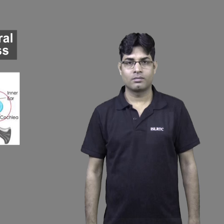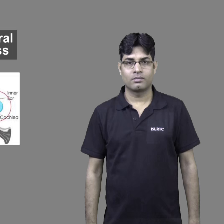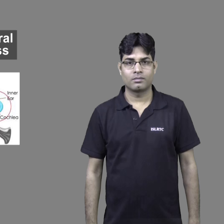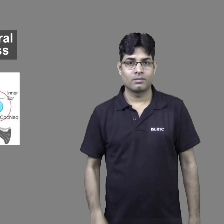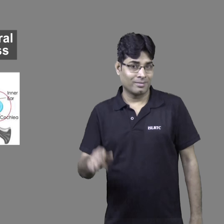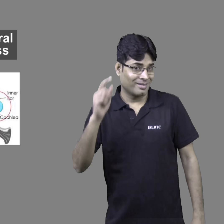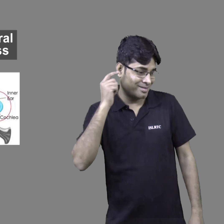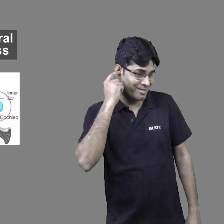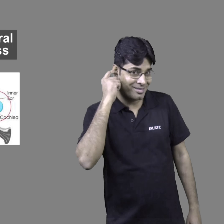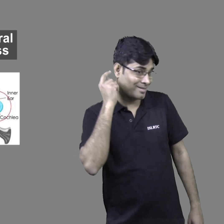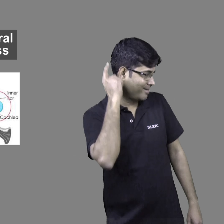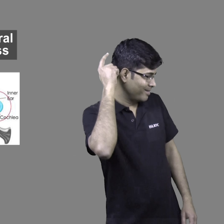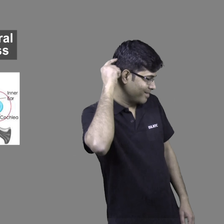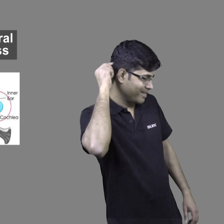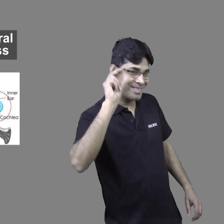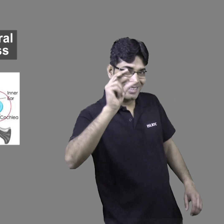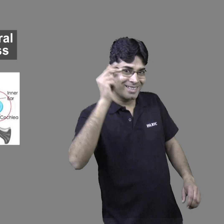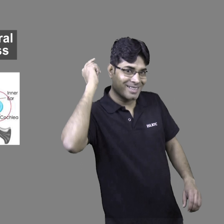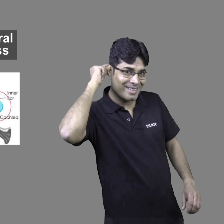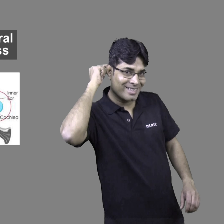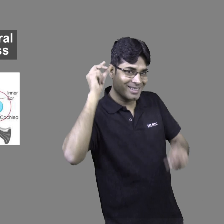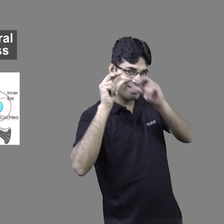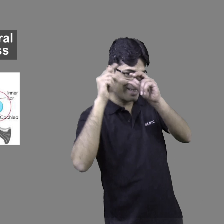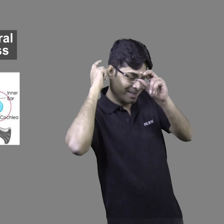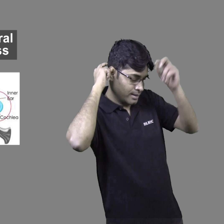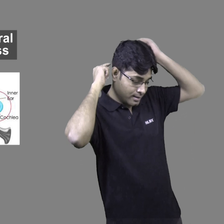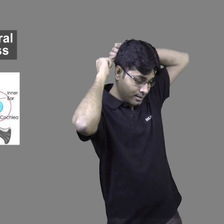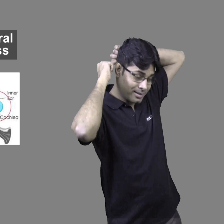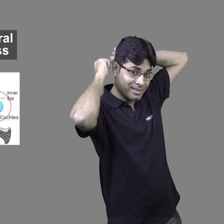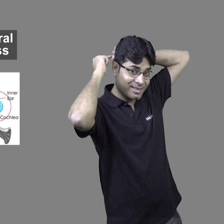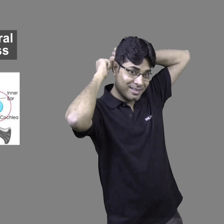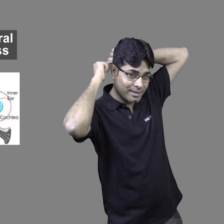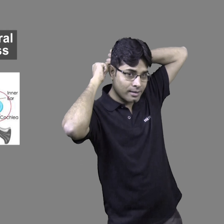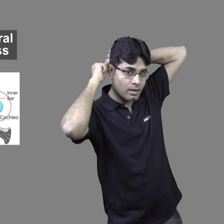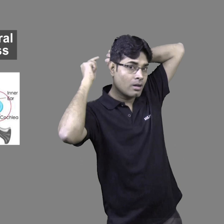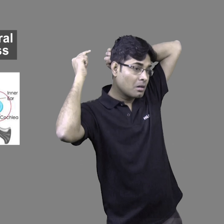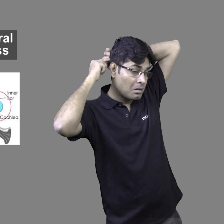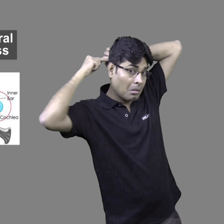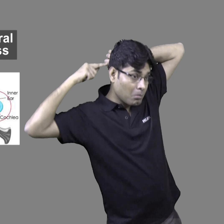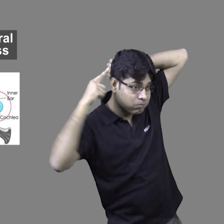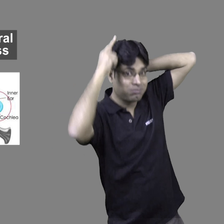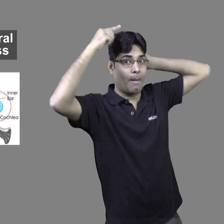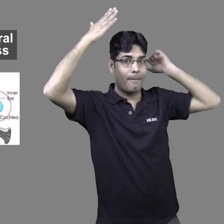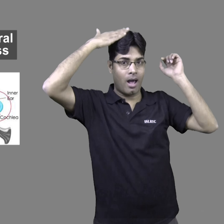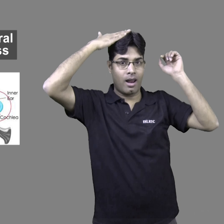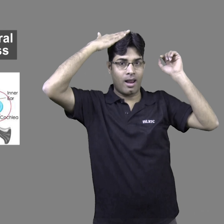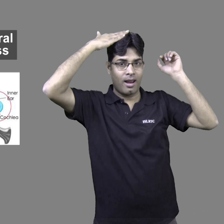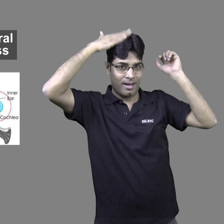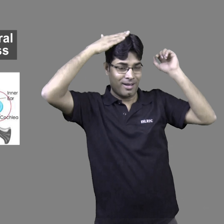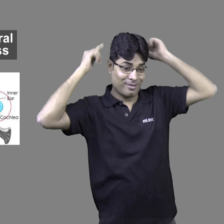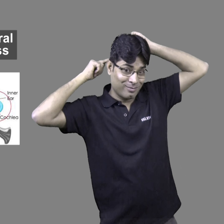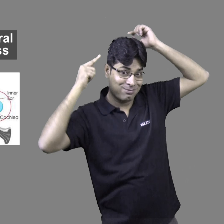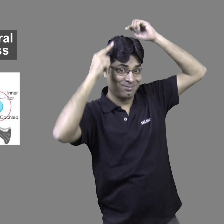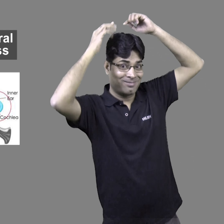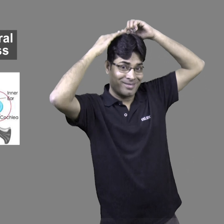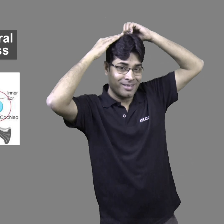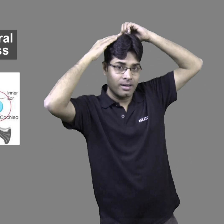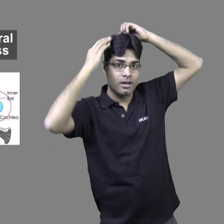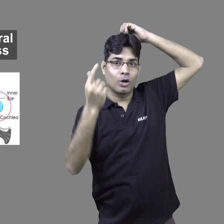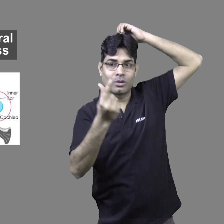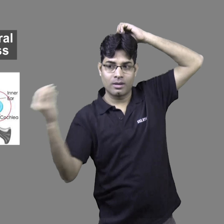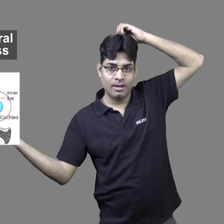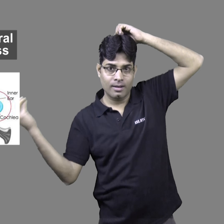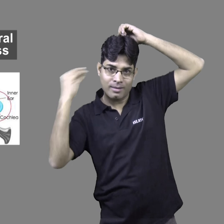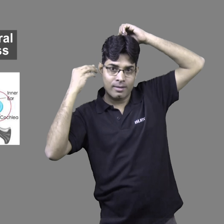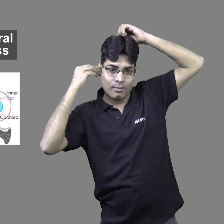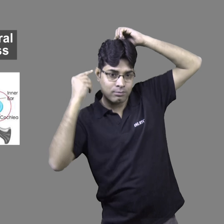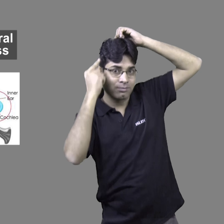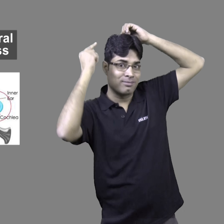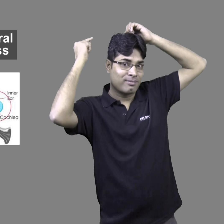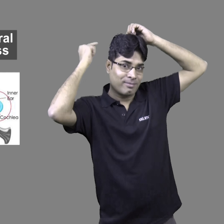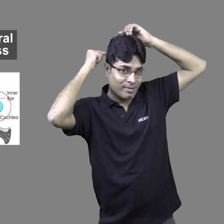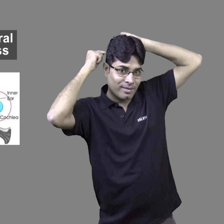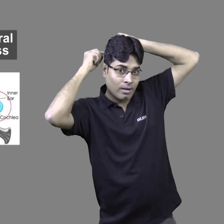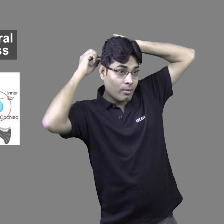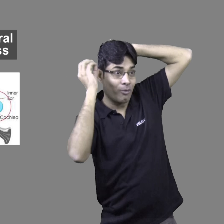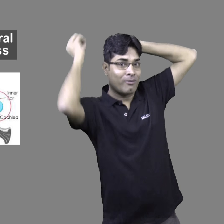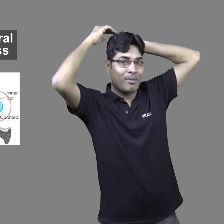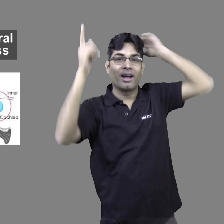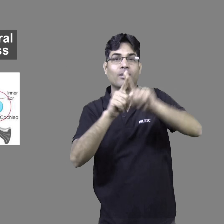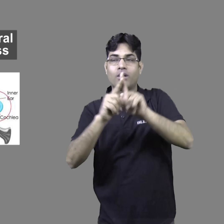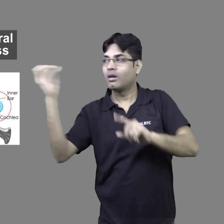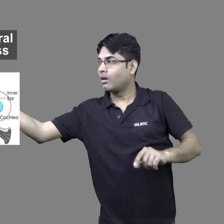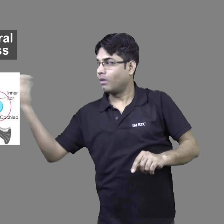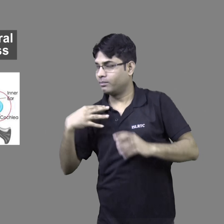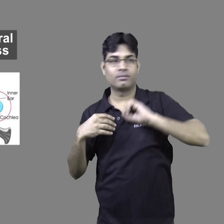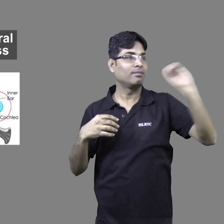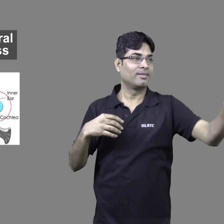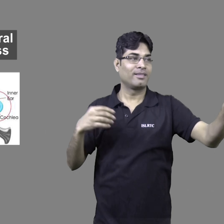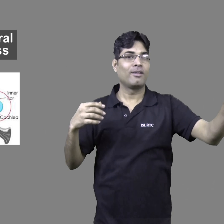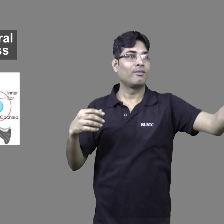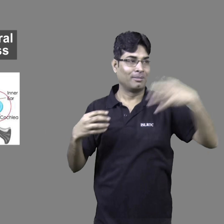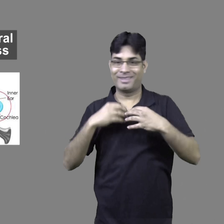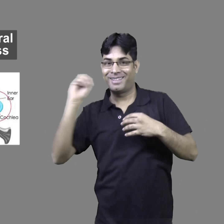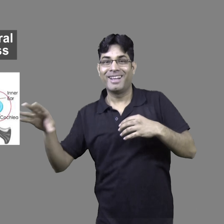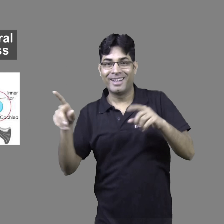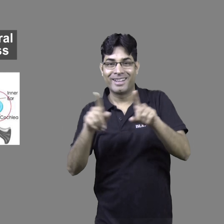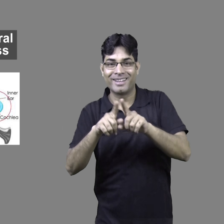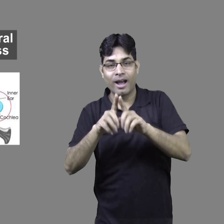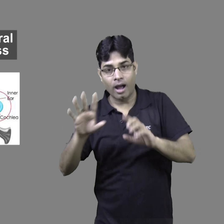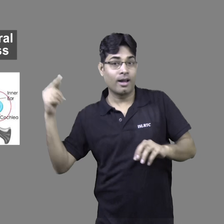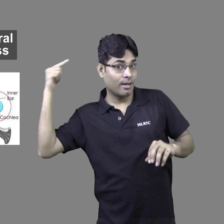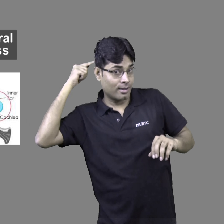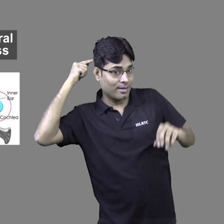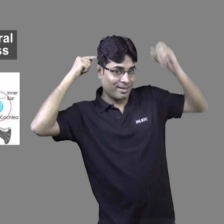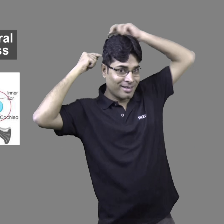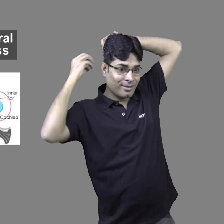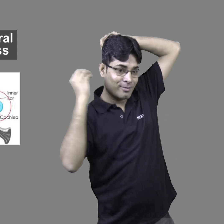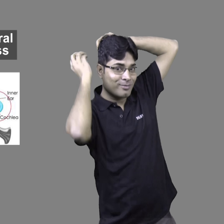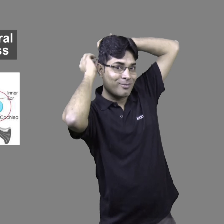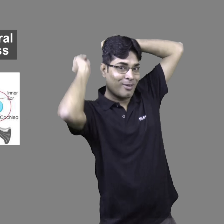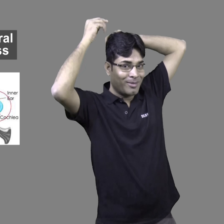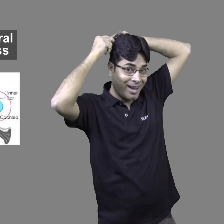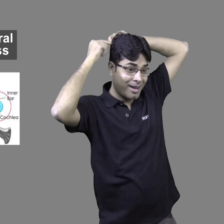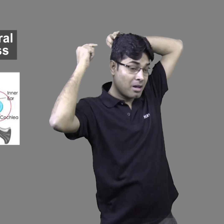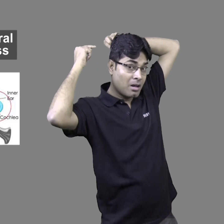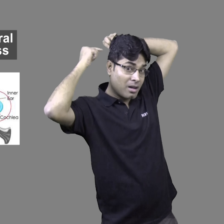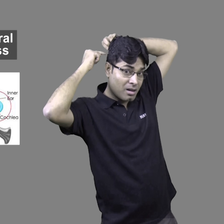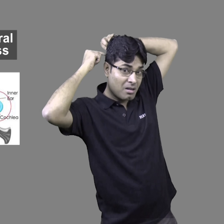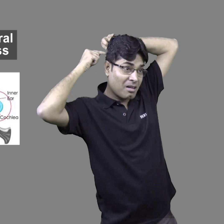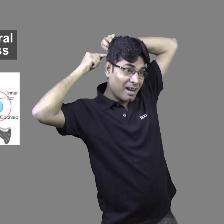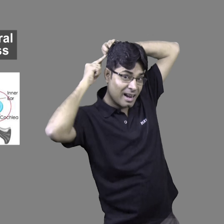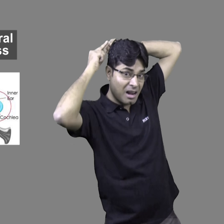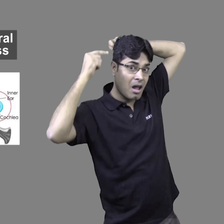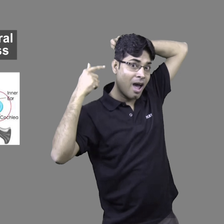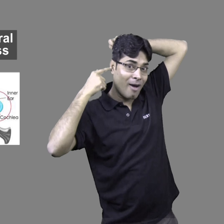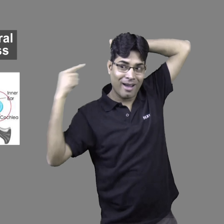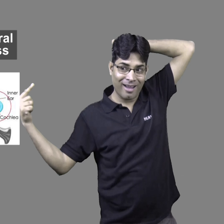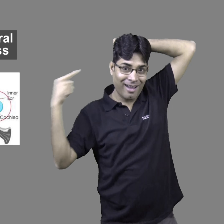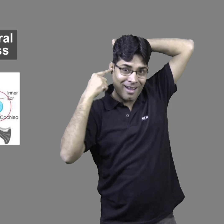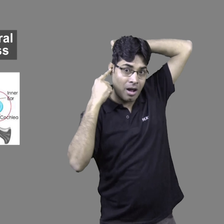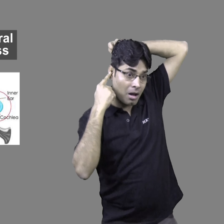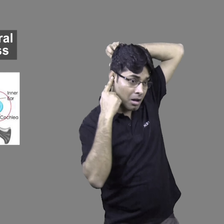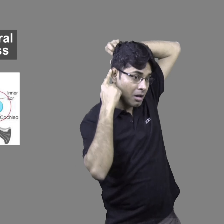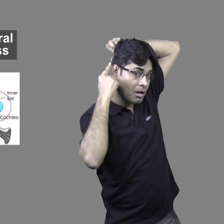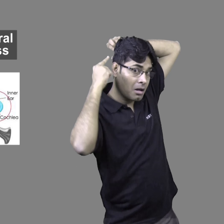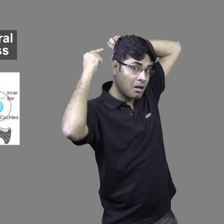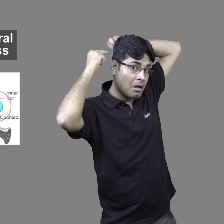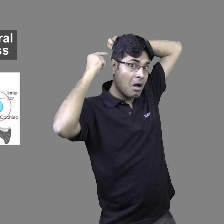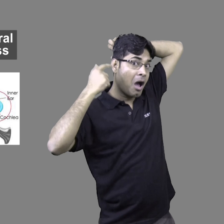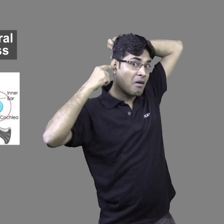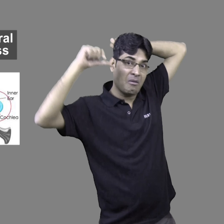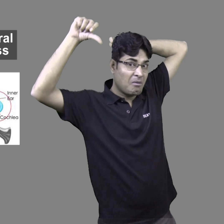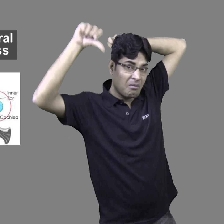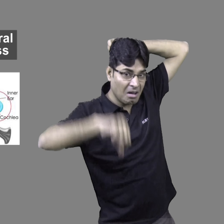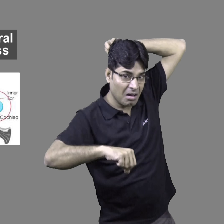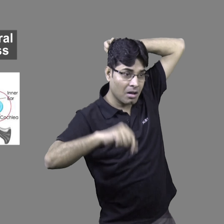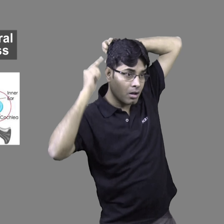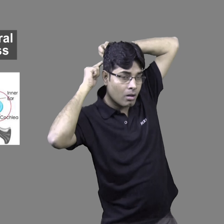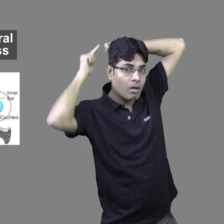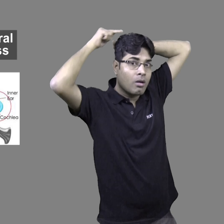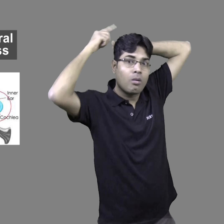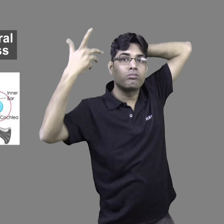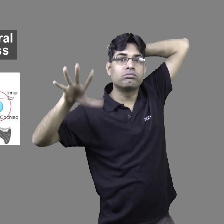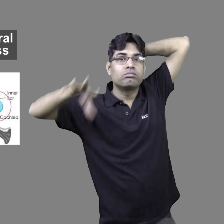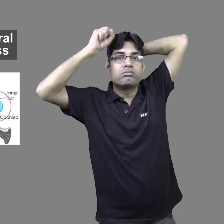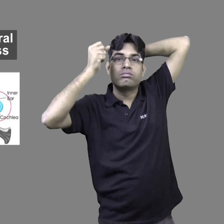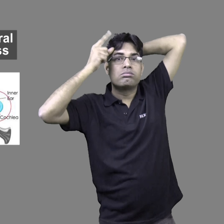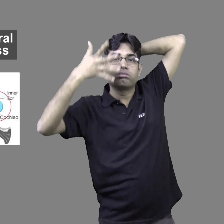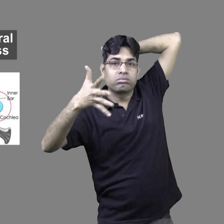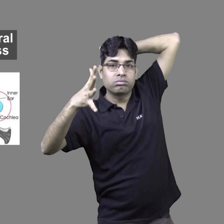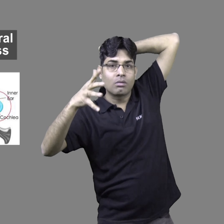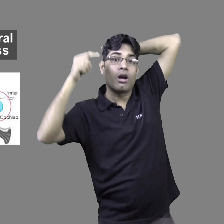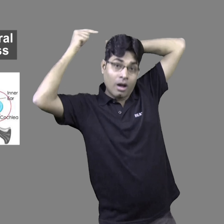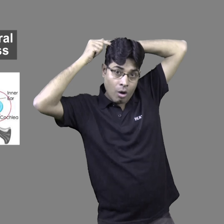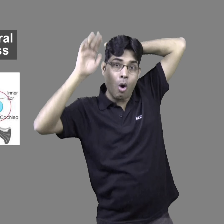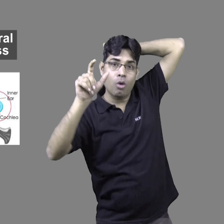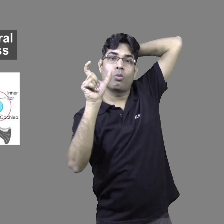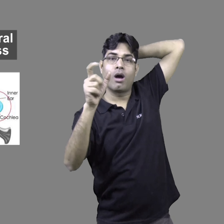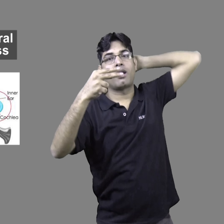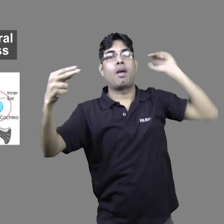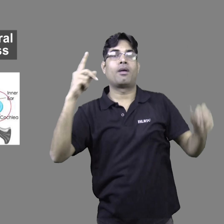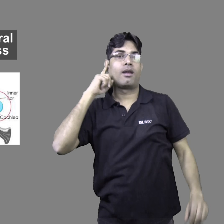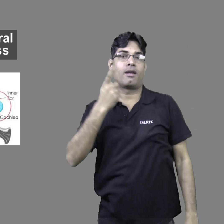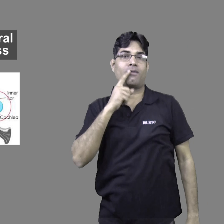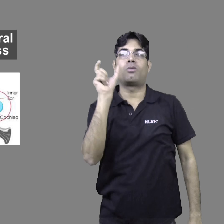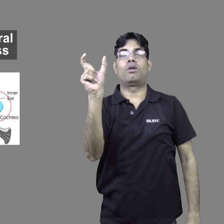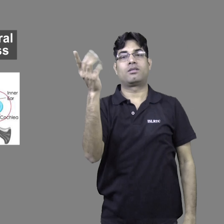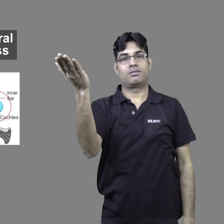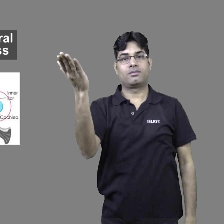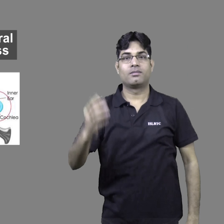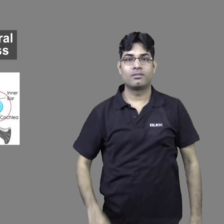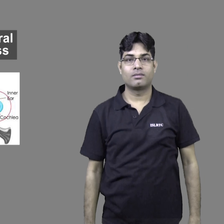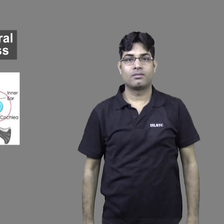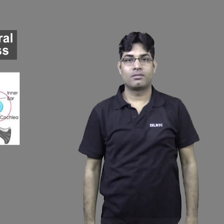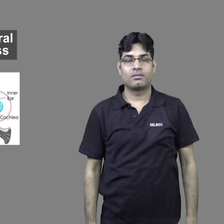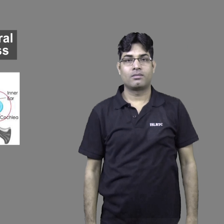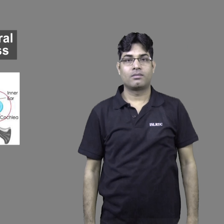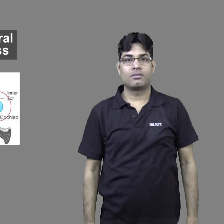Sensorineural Hearing Loss